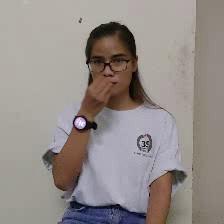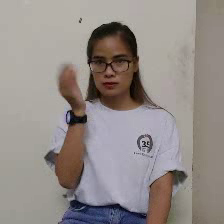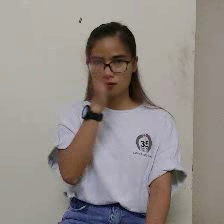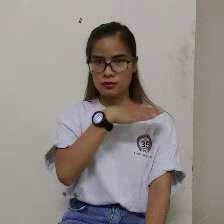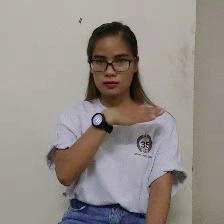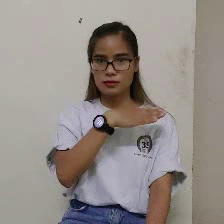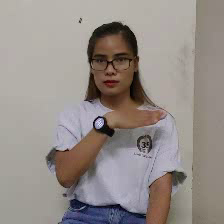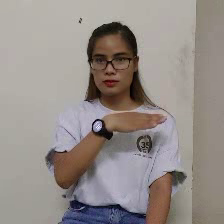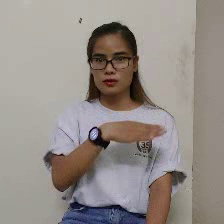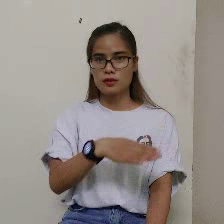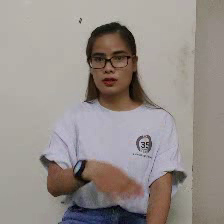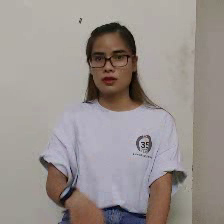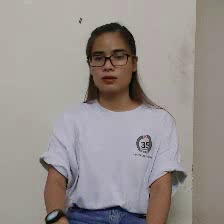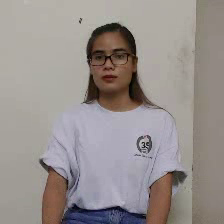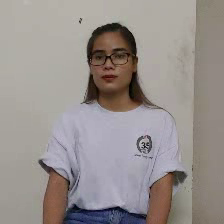Nói xấu